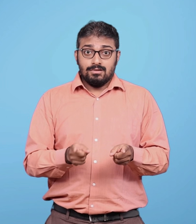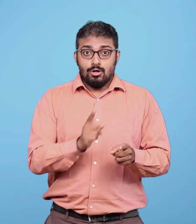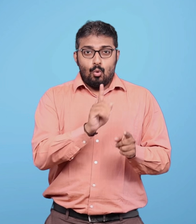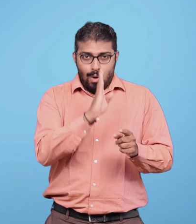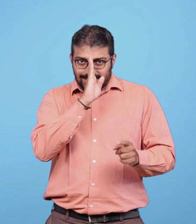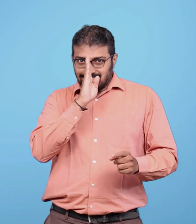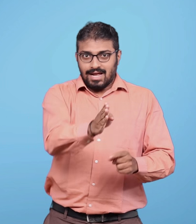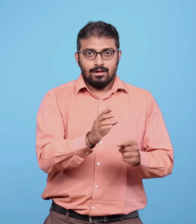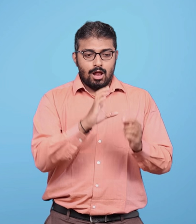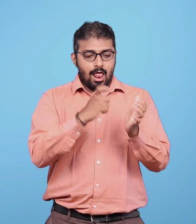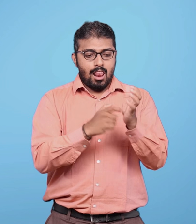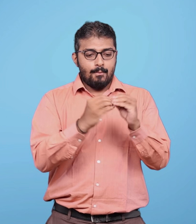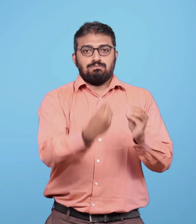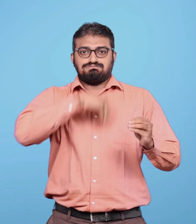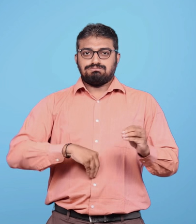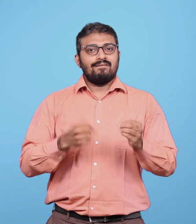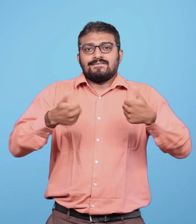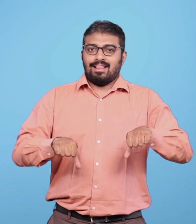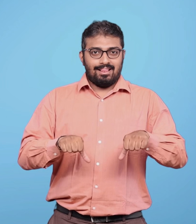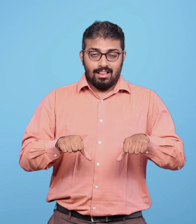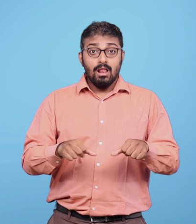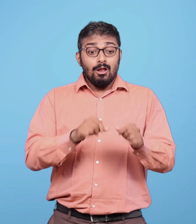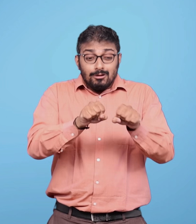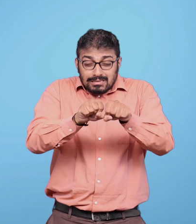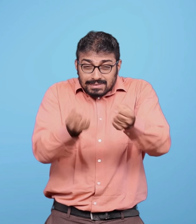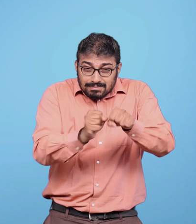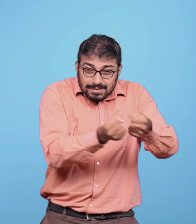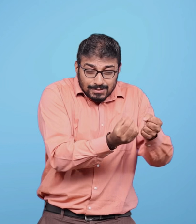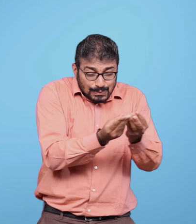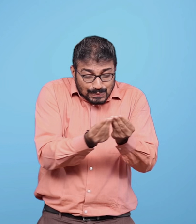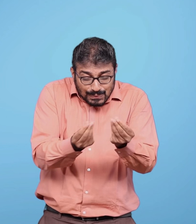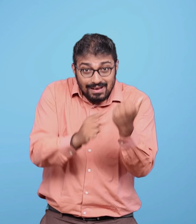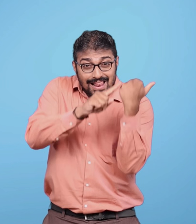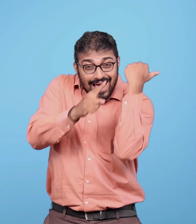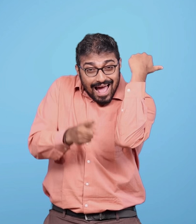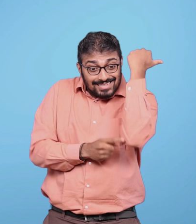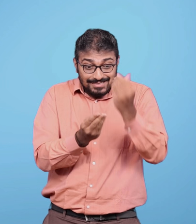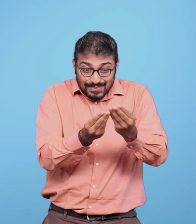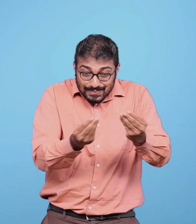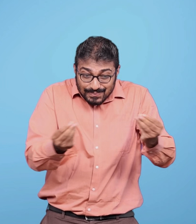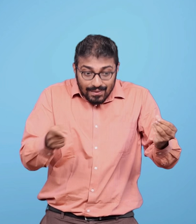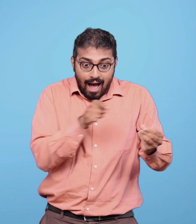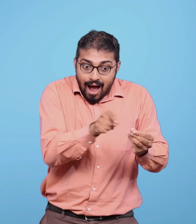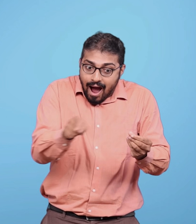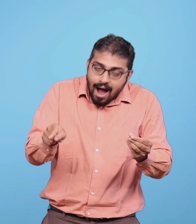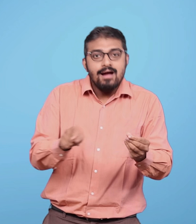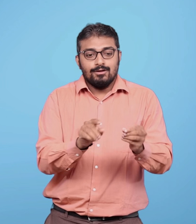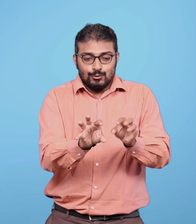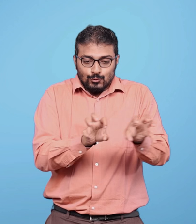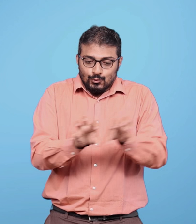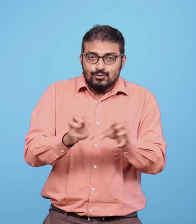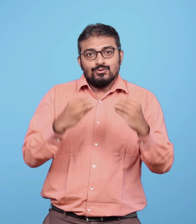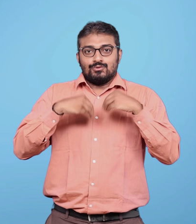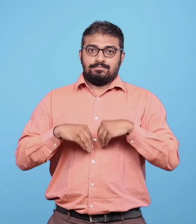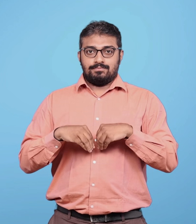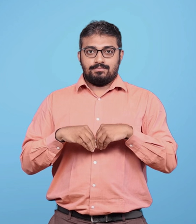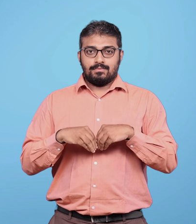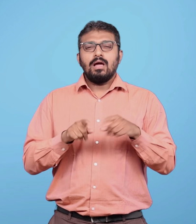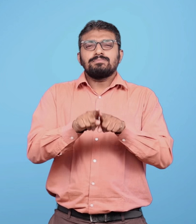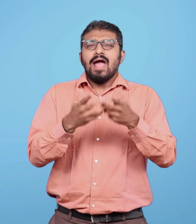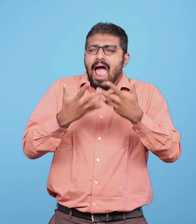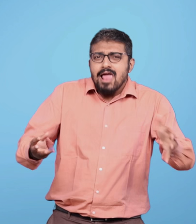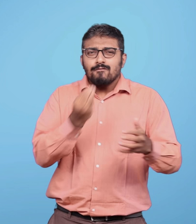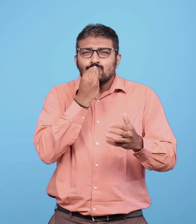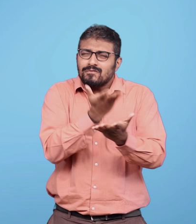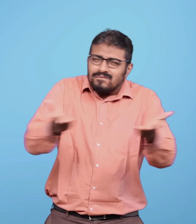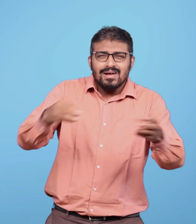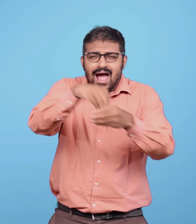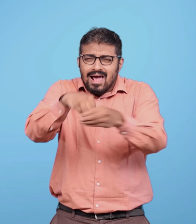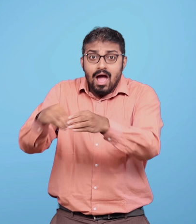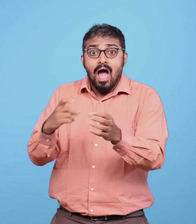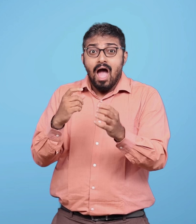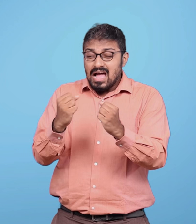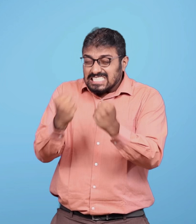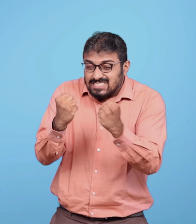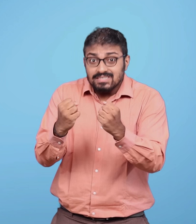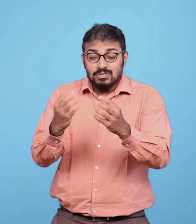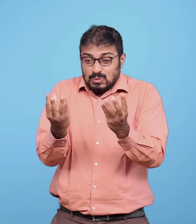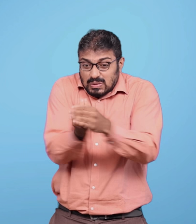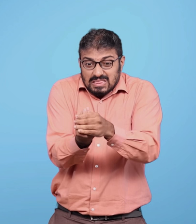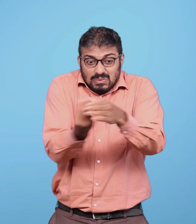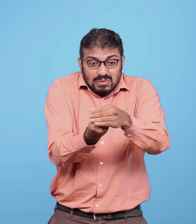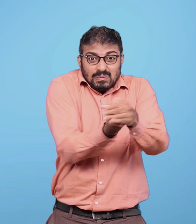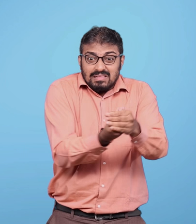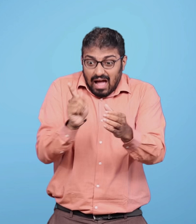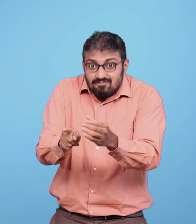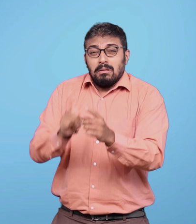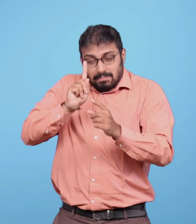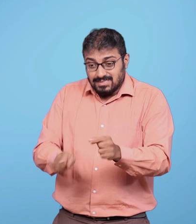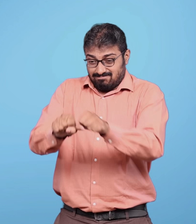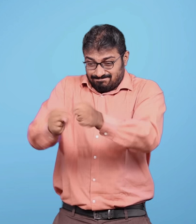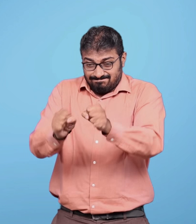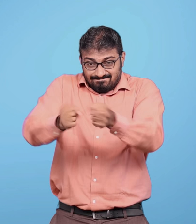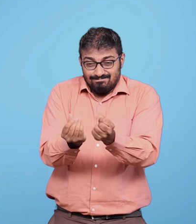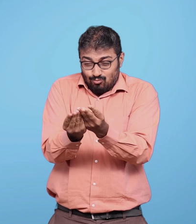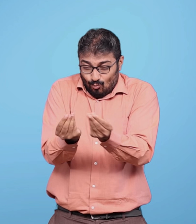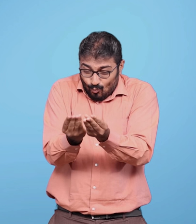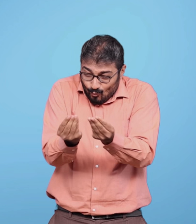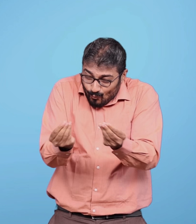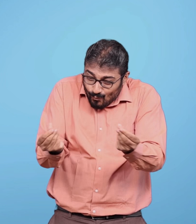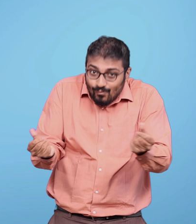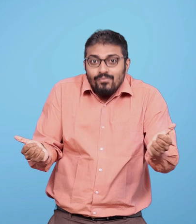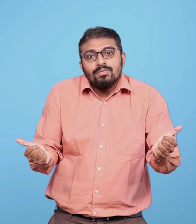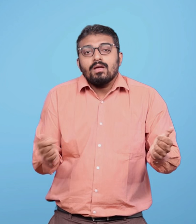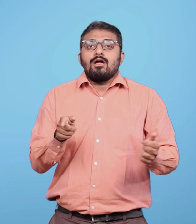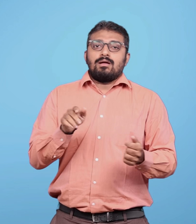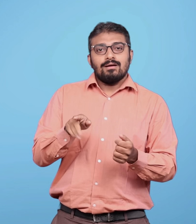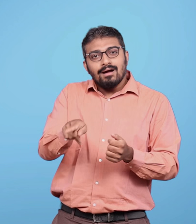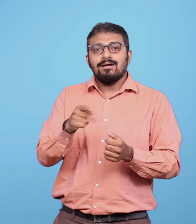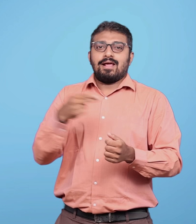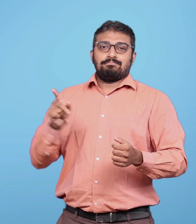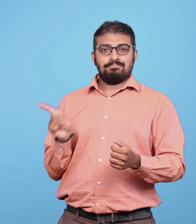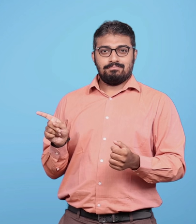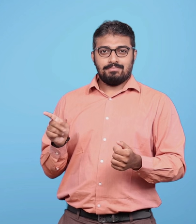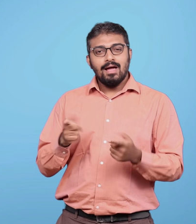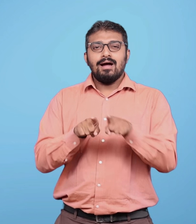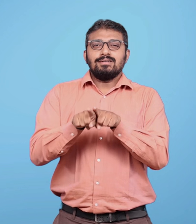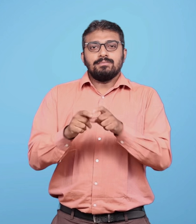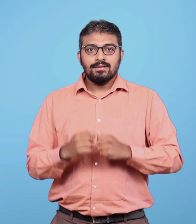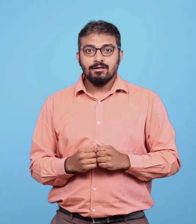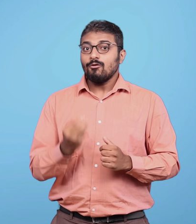substances is called digestion. For example, when we eat food, it passes to our stomach and small intestine and so on, and gets digested.